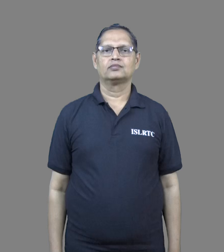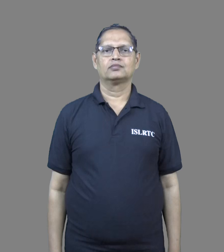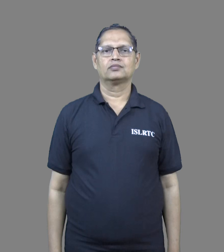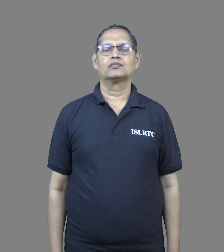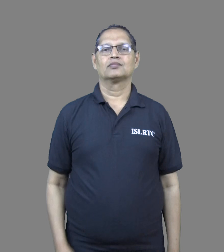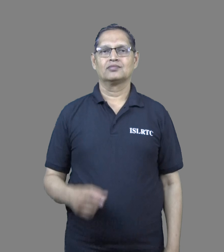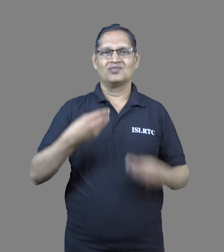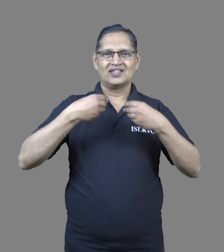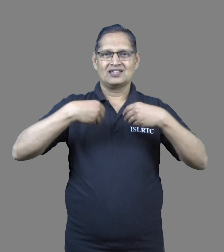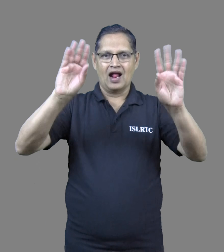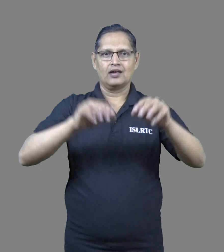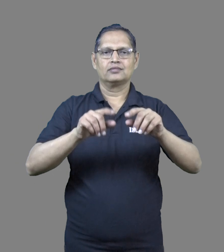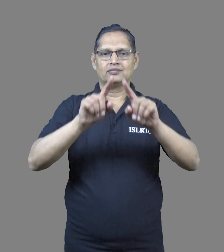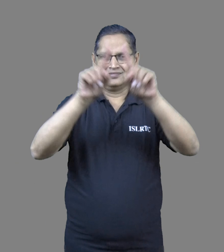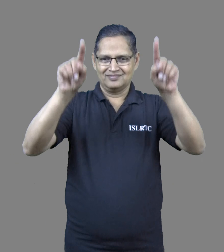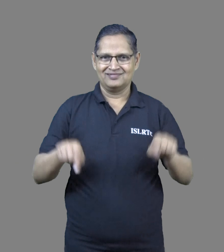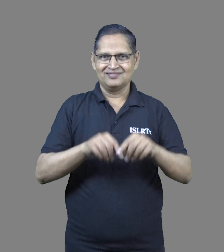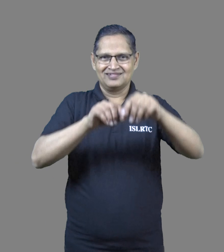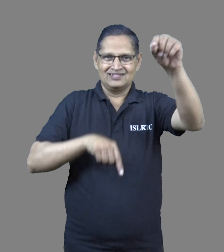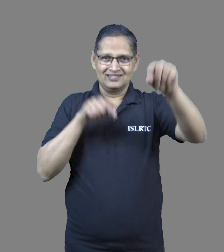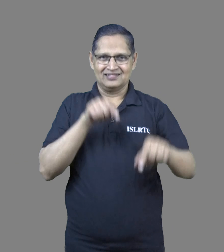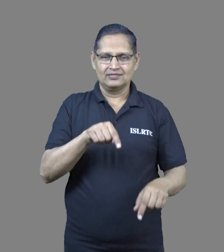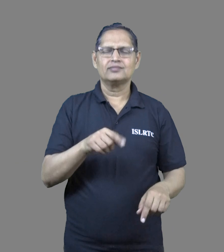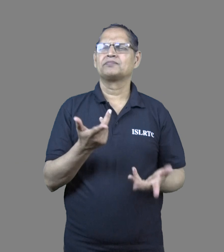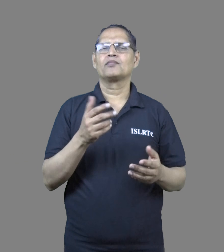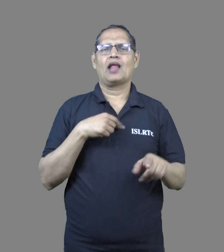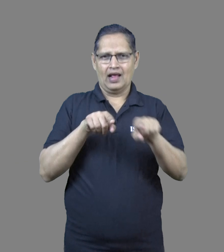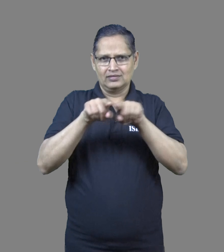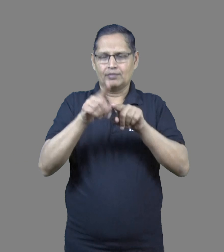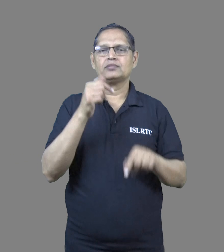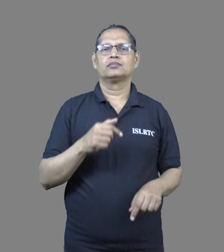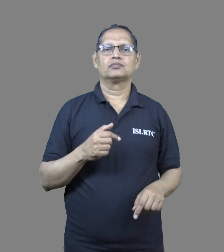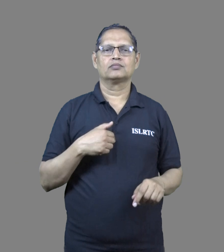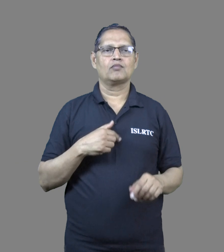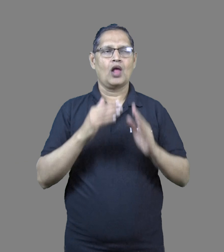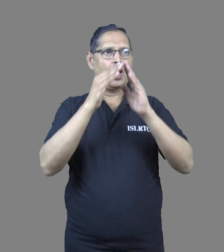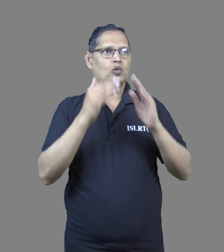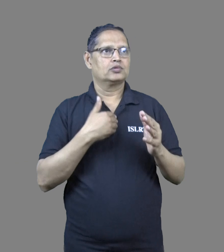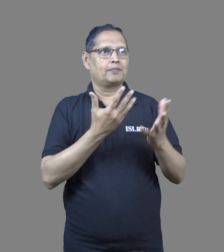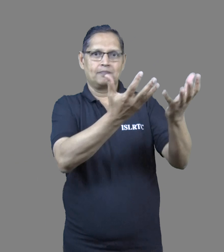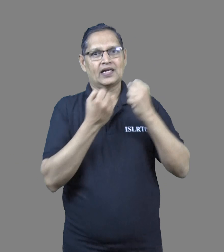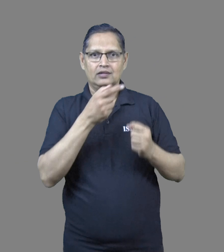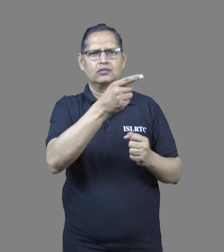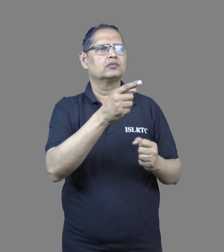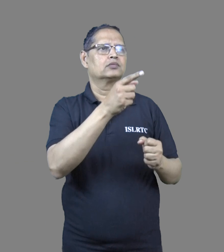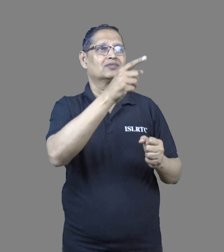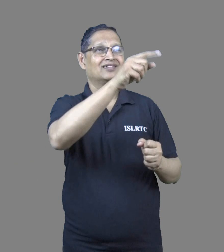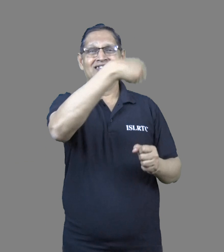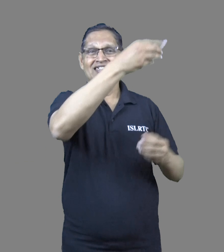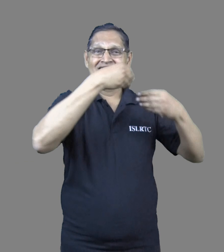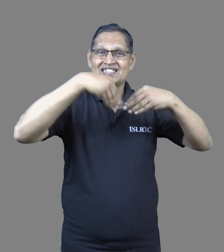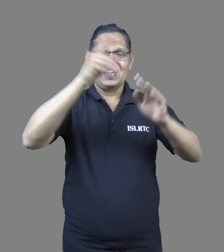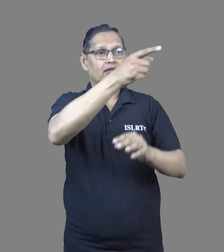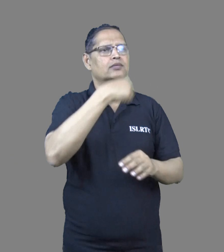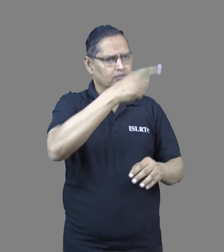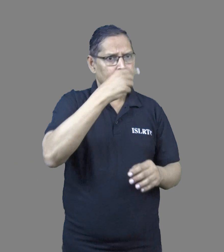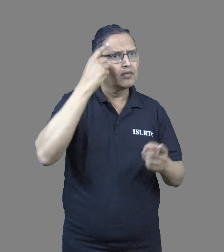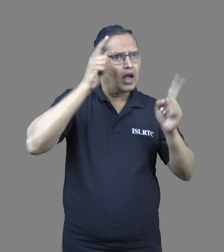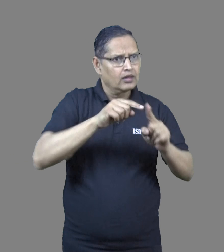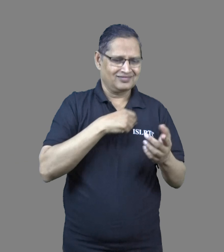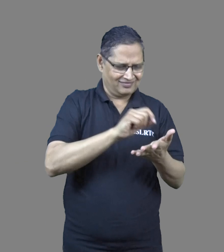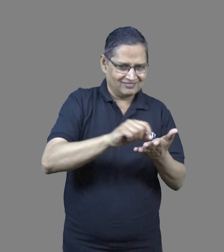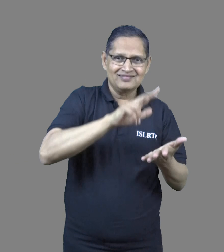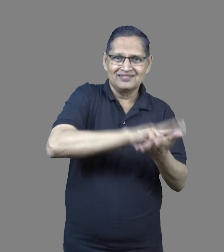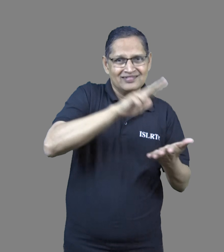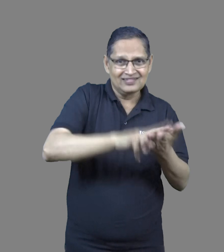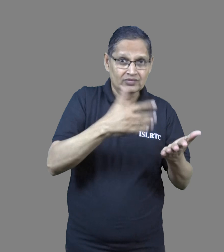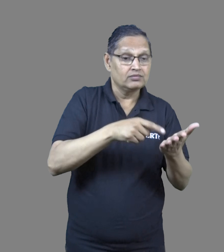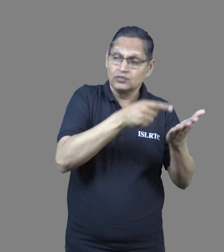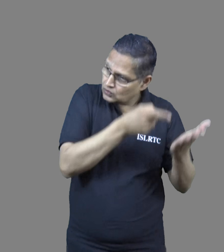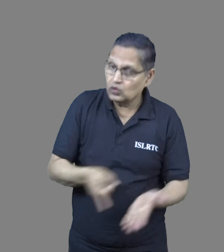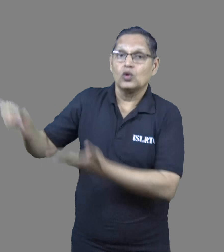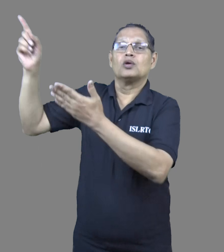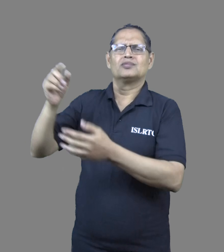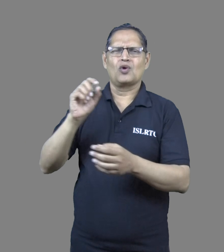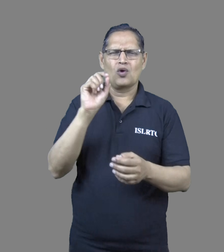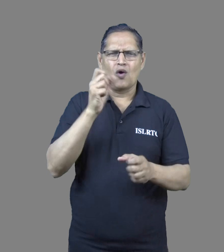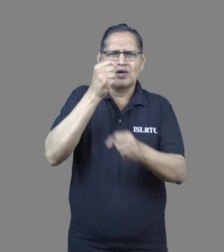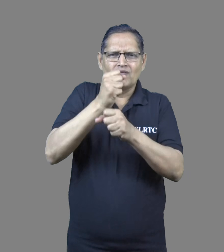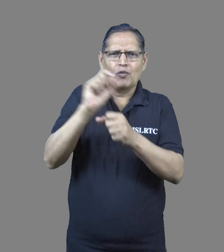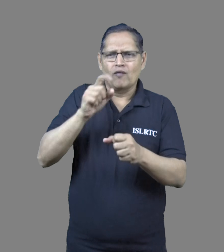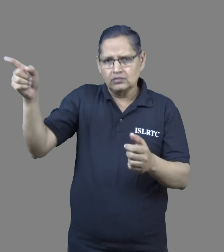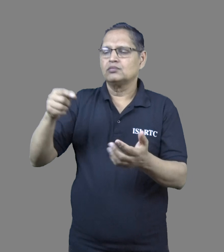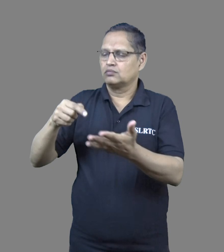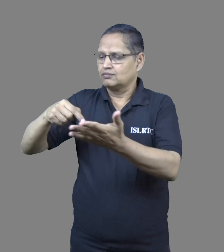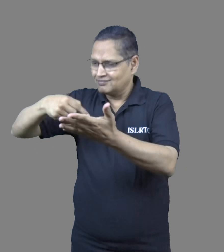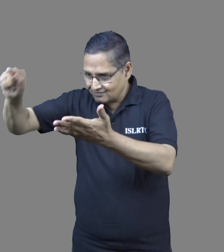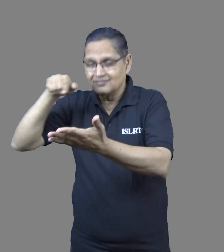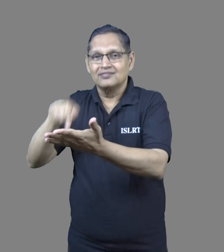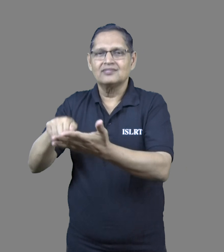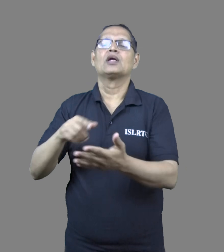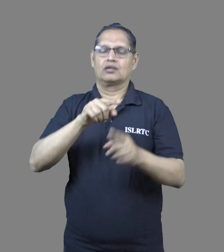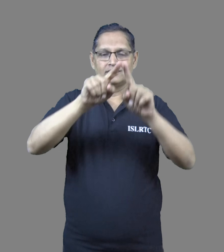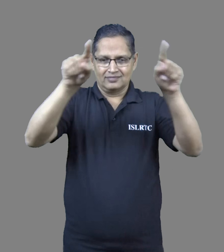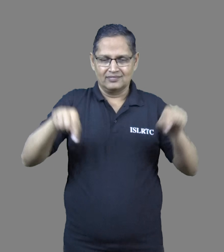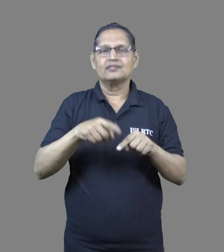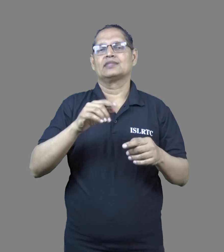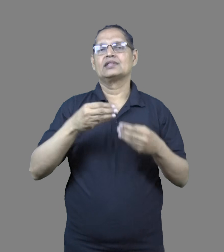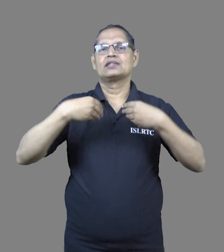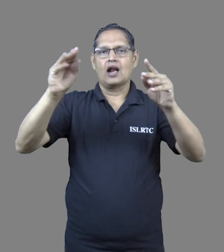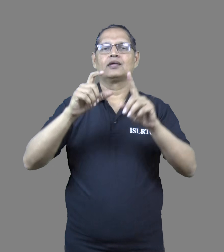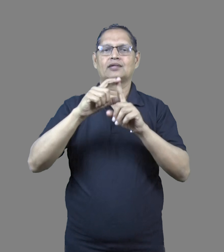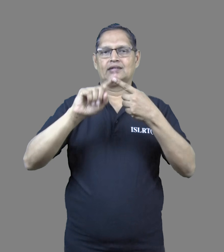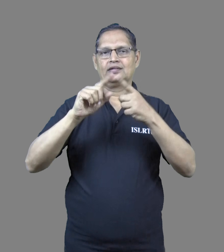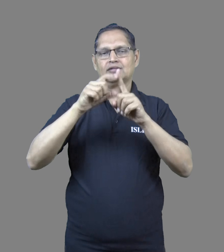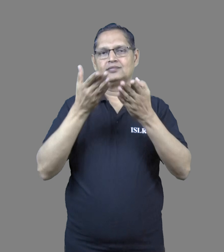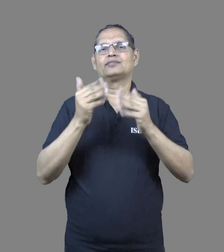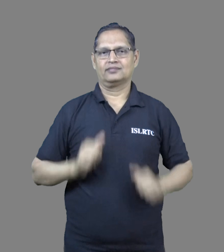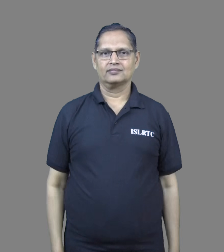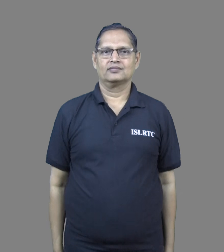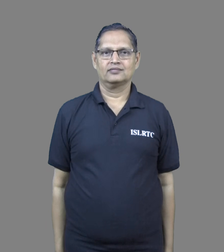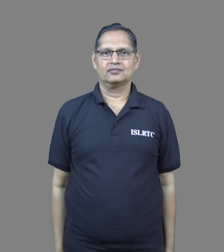Sale Deed